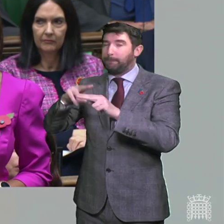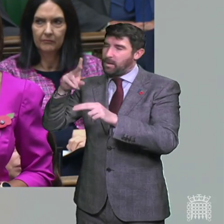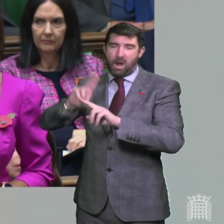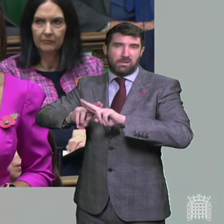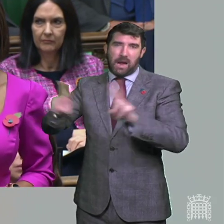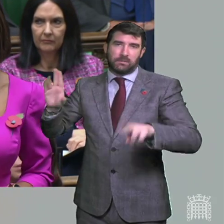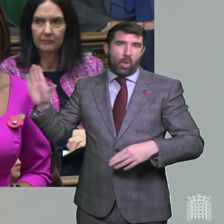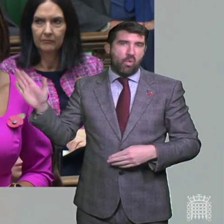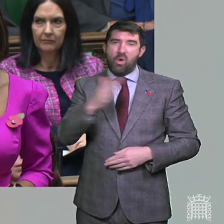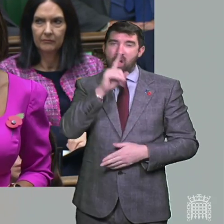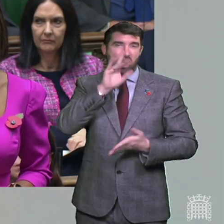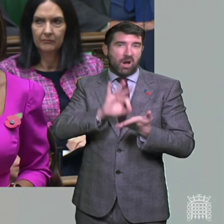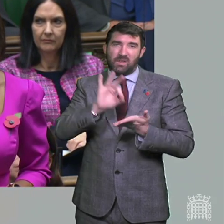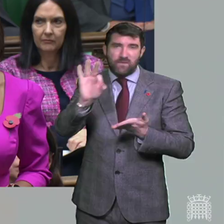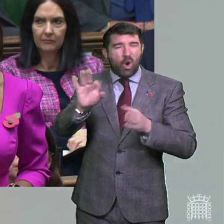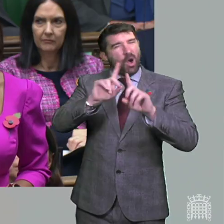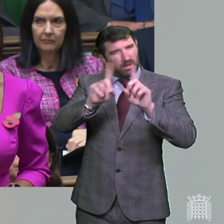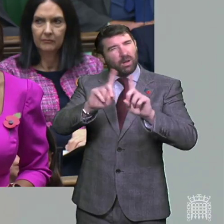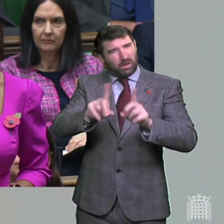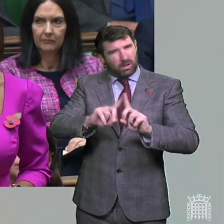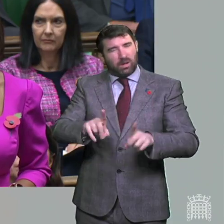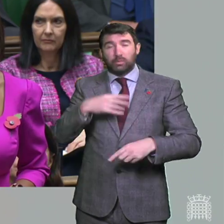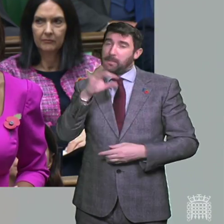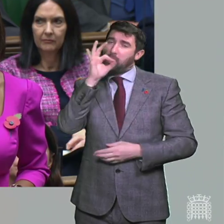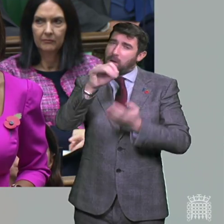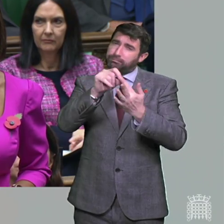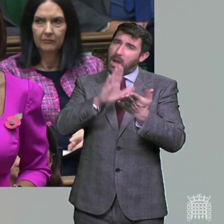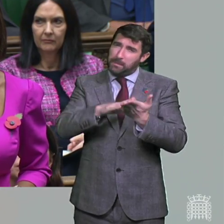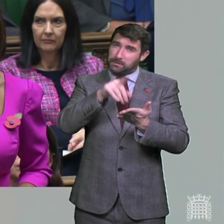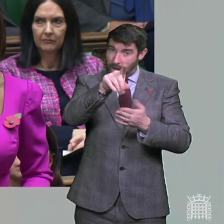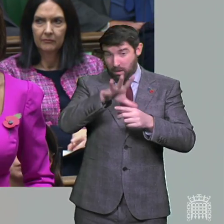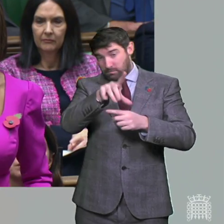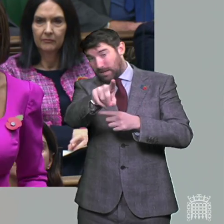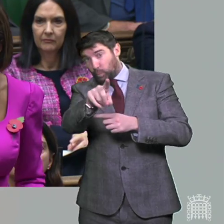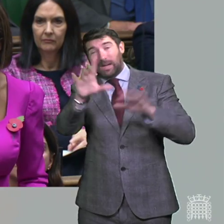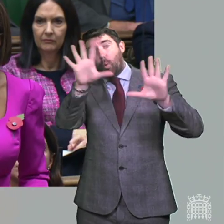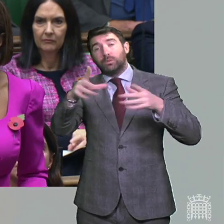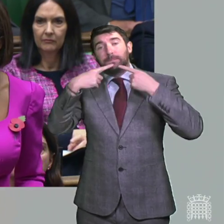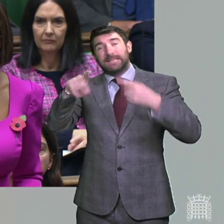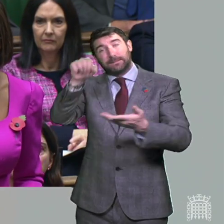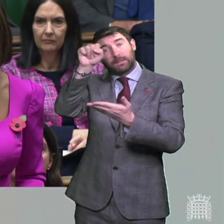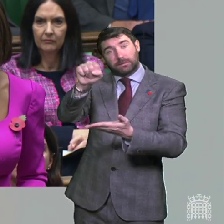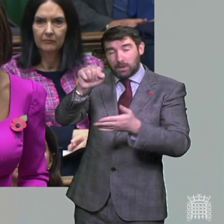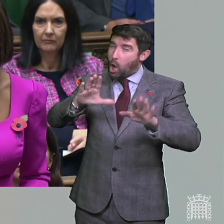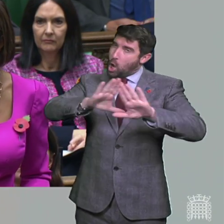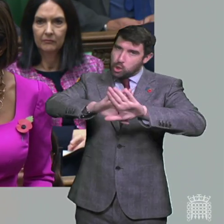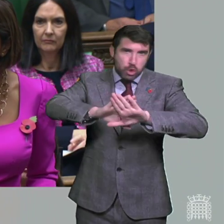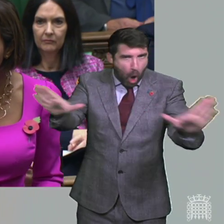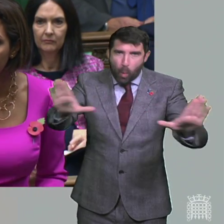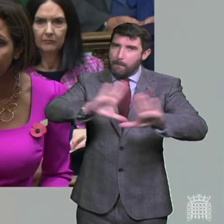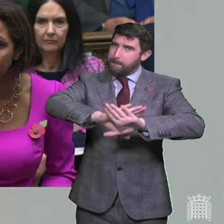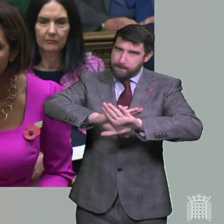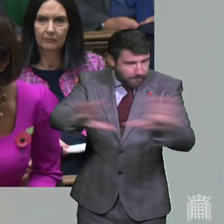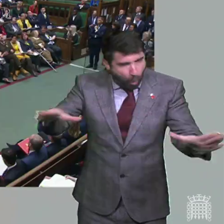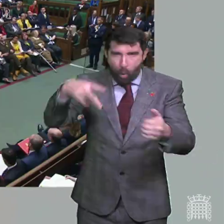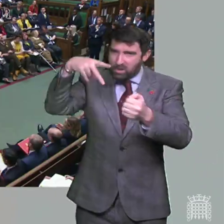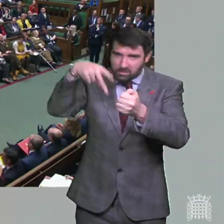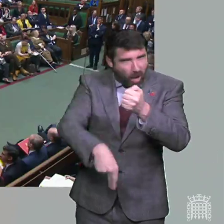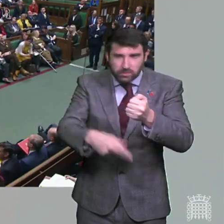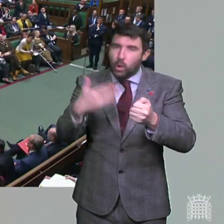Will the Prime Minister give pupils and parents a cast-iron guarantee that in next week’s autumn statement there will be no real-terms cuts to school and college budgets?